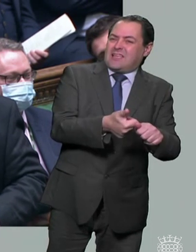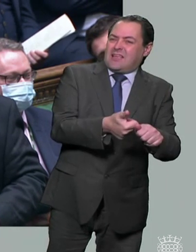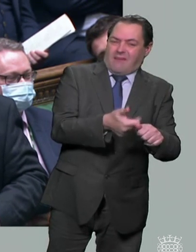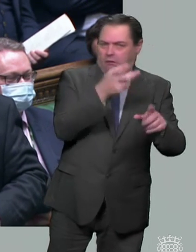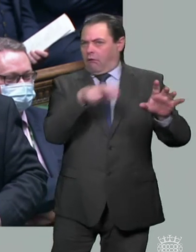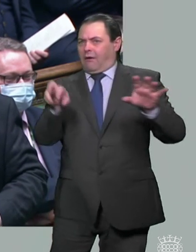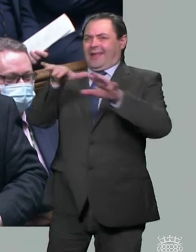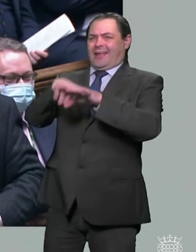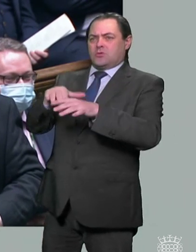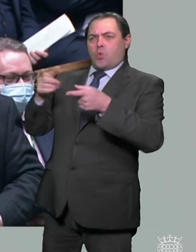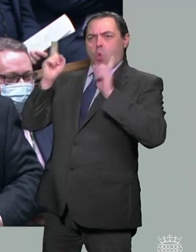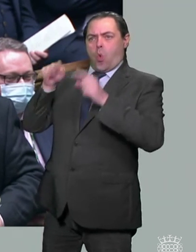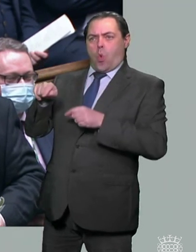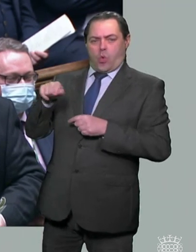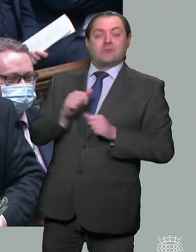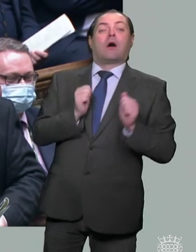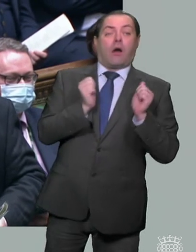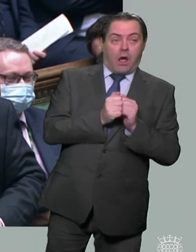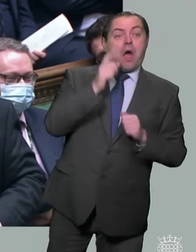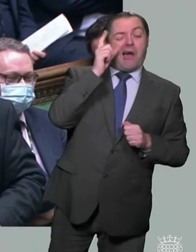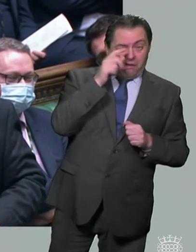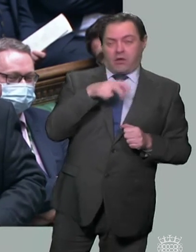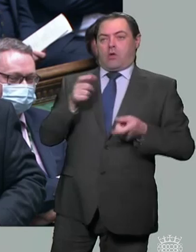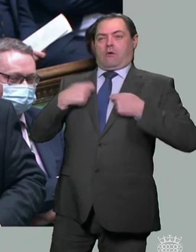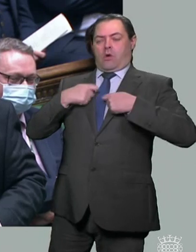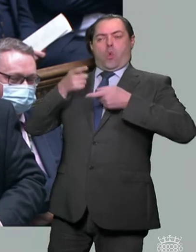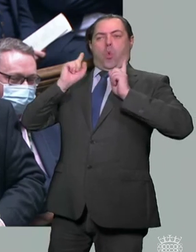That is the very definition of corruption.